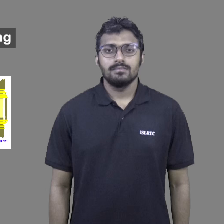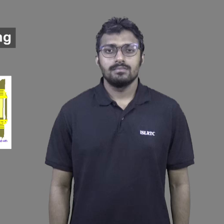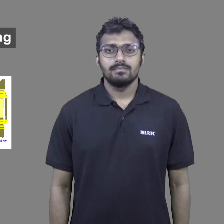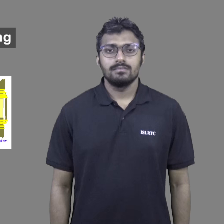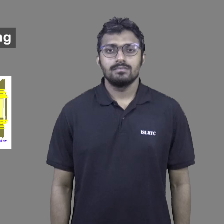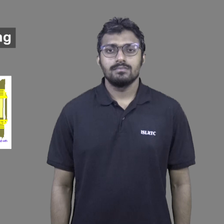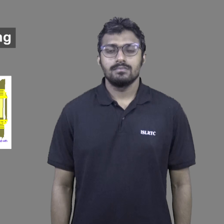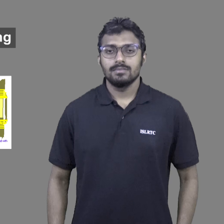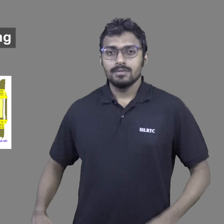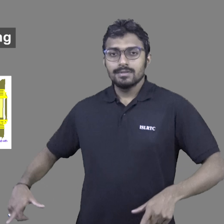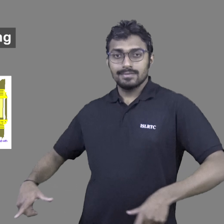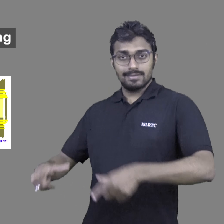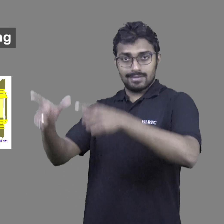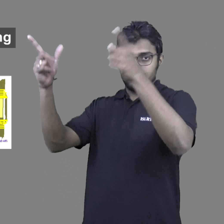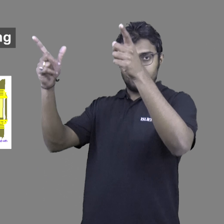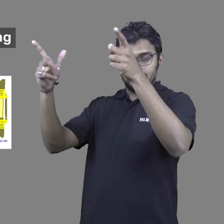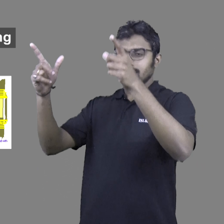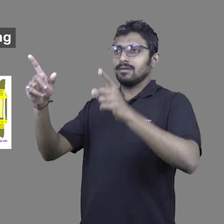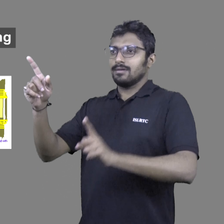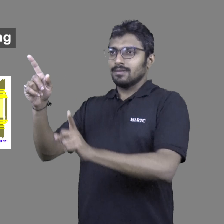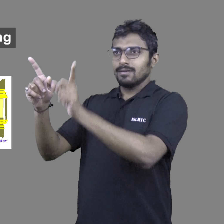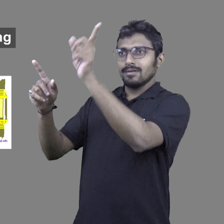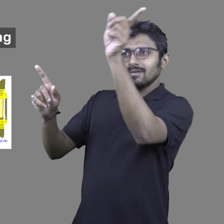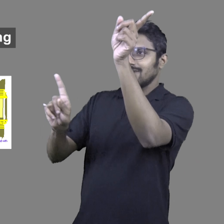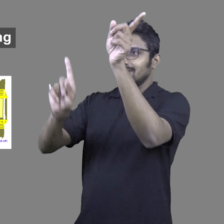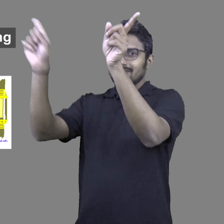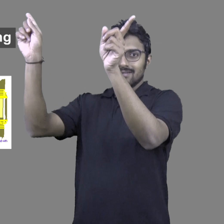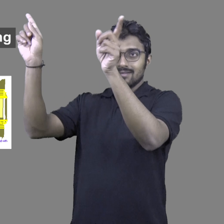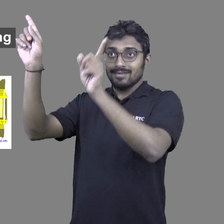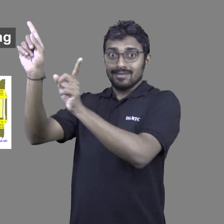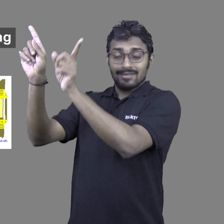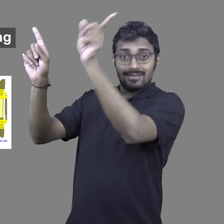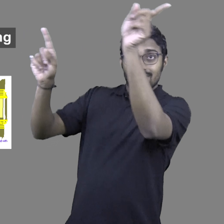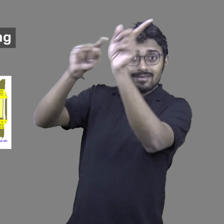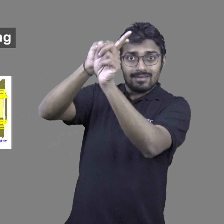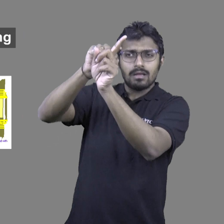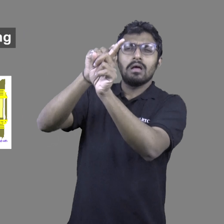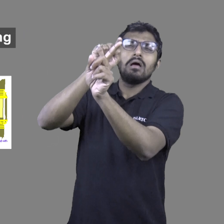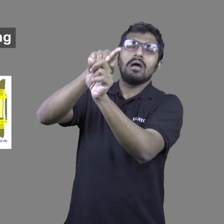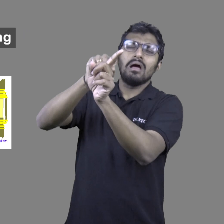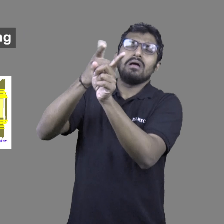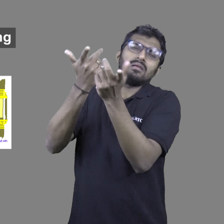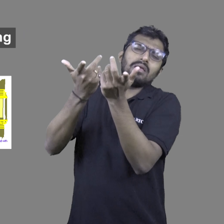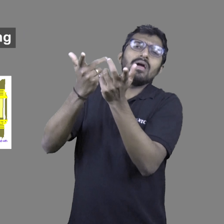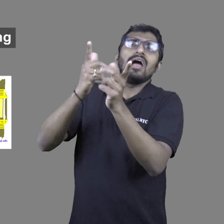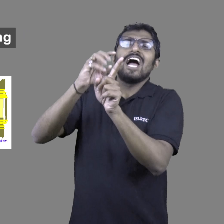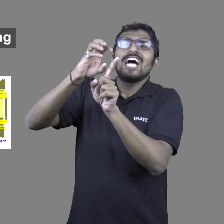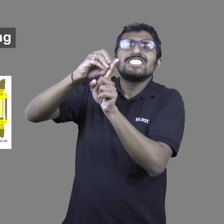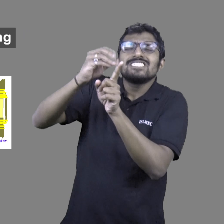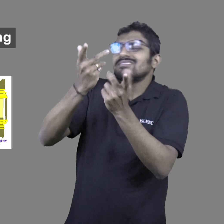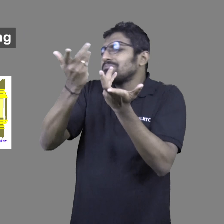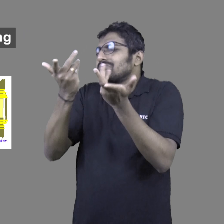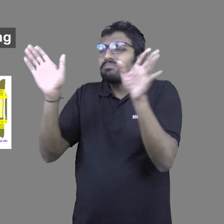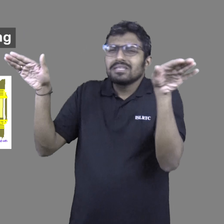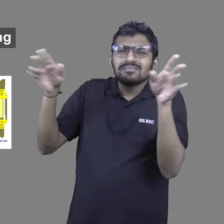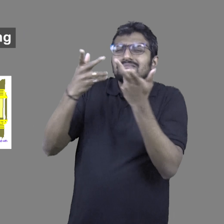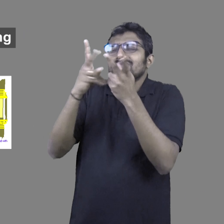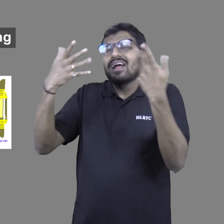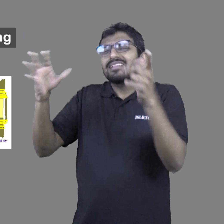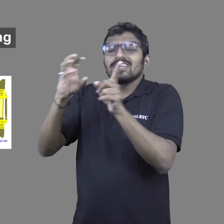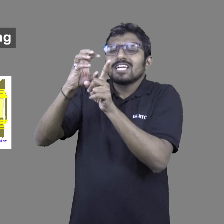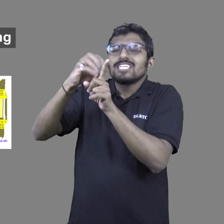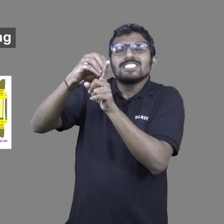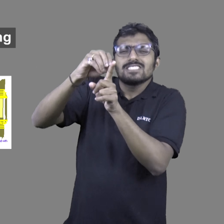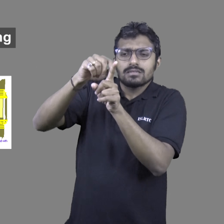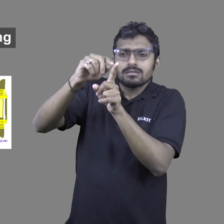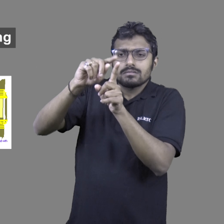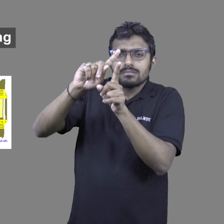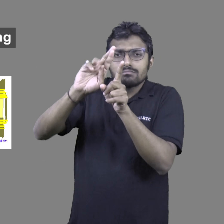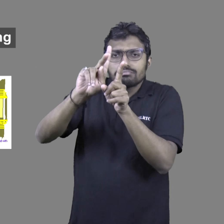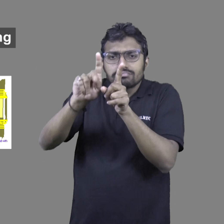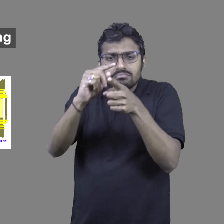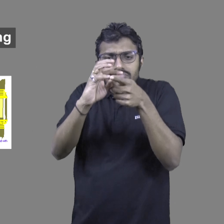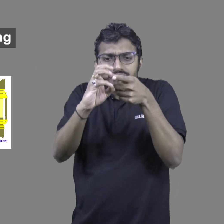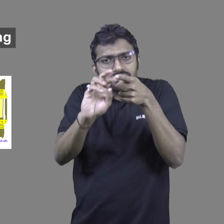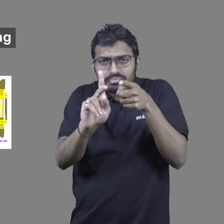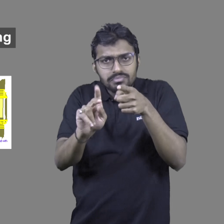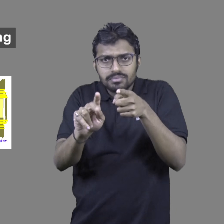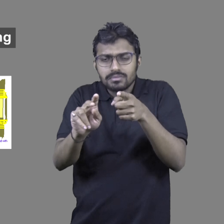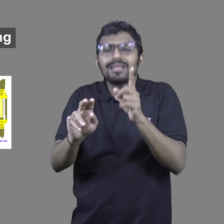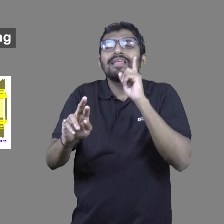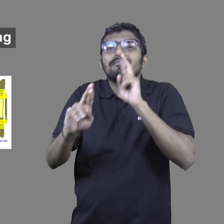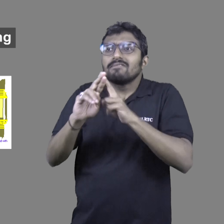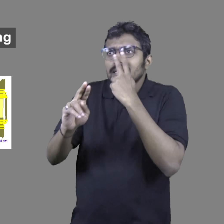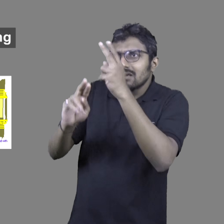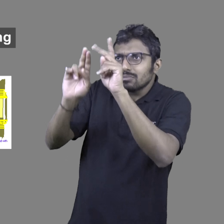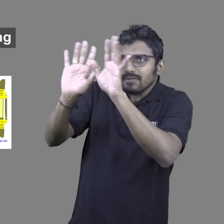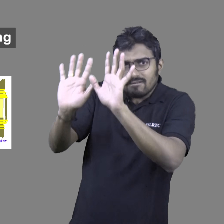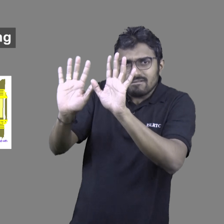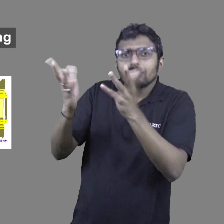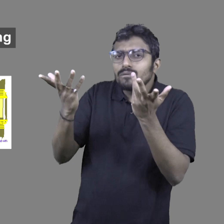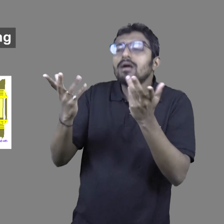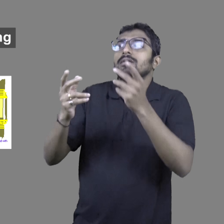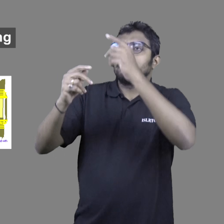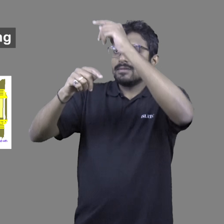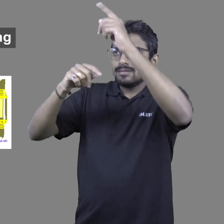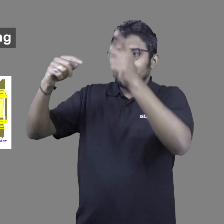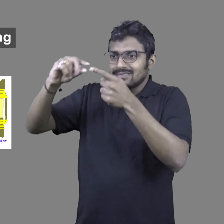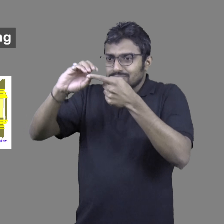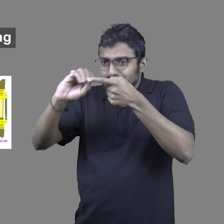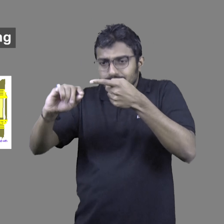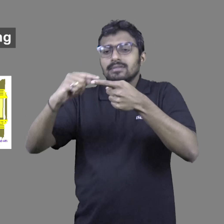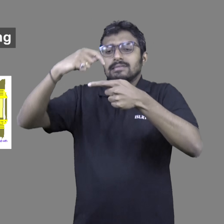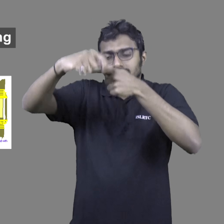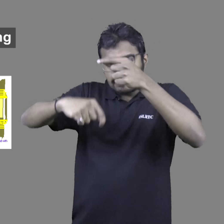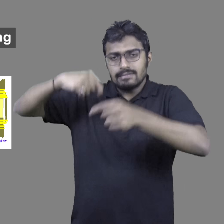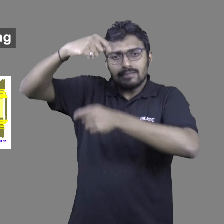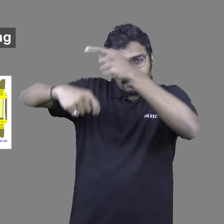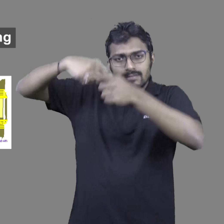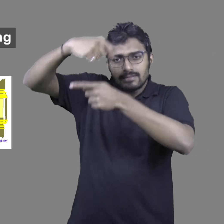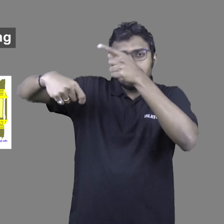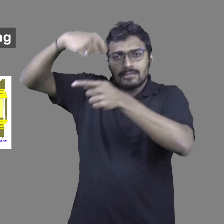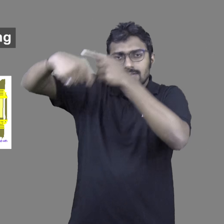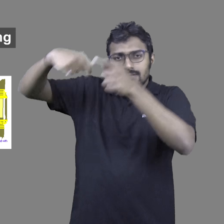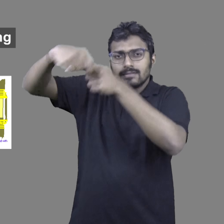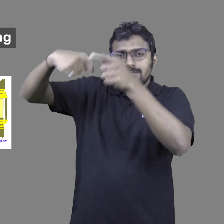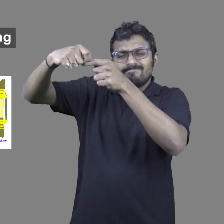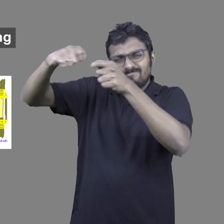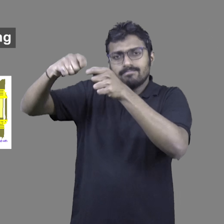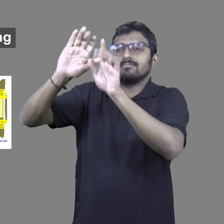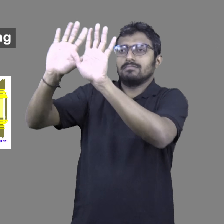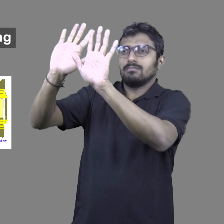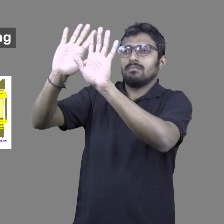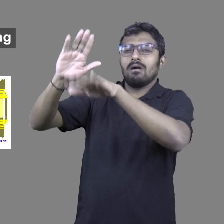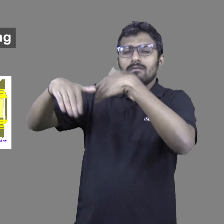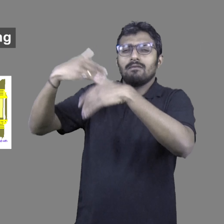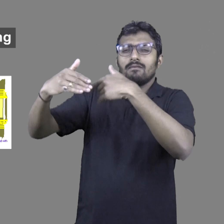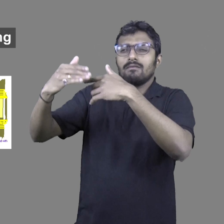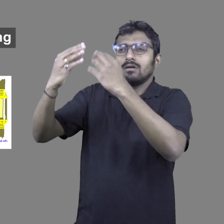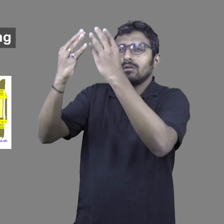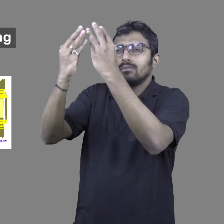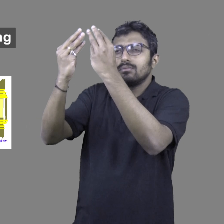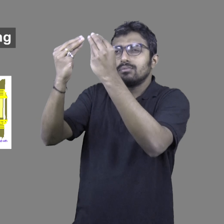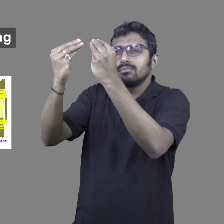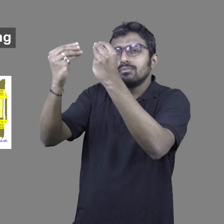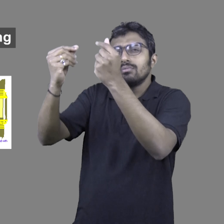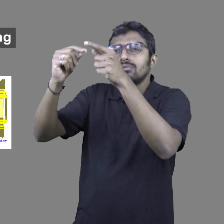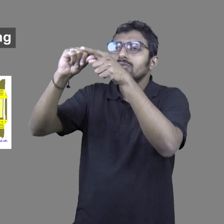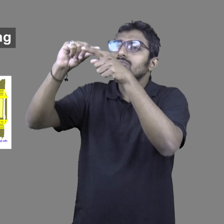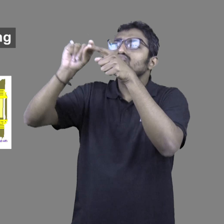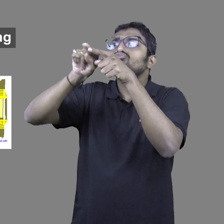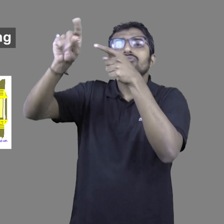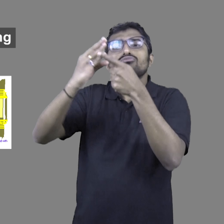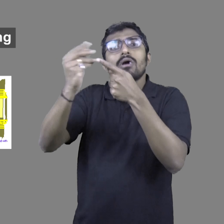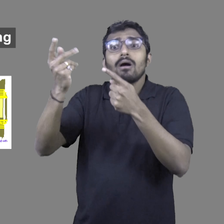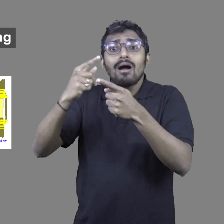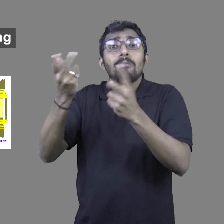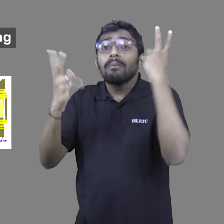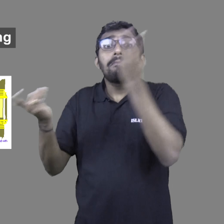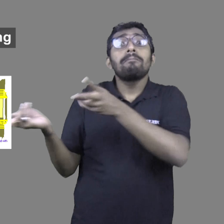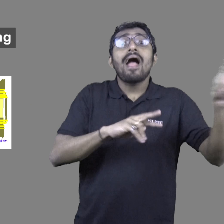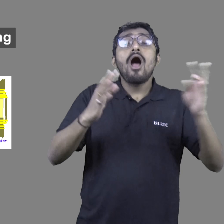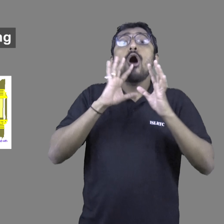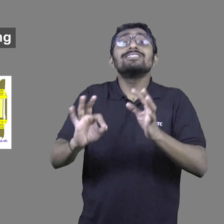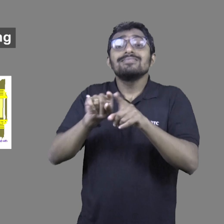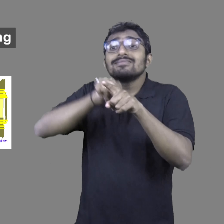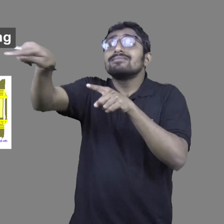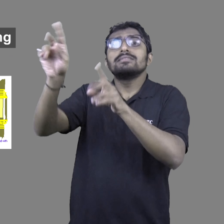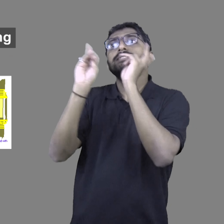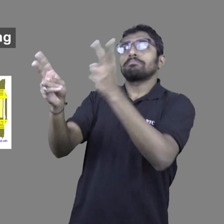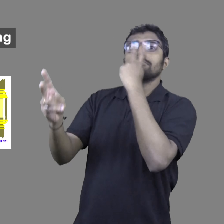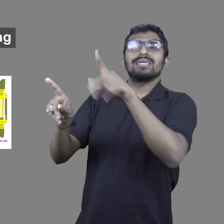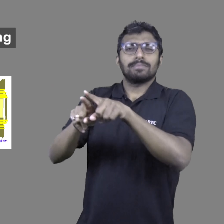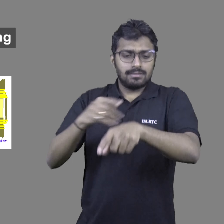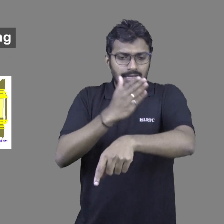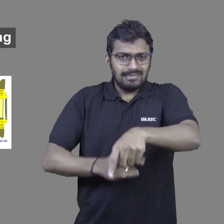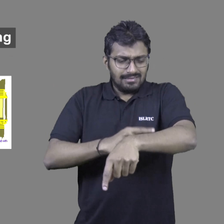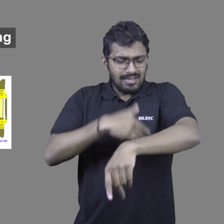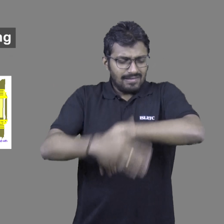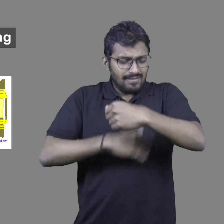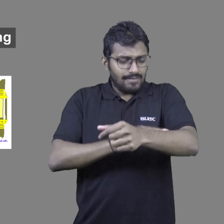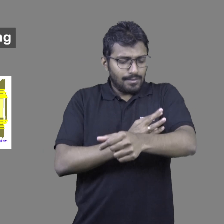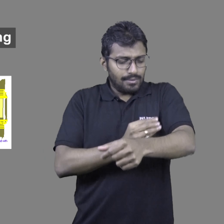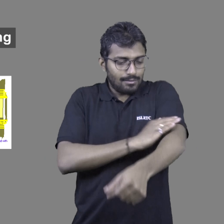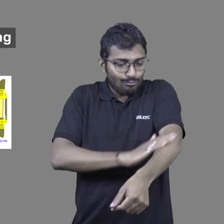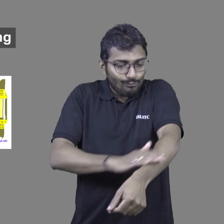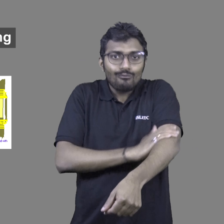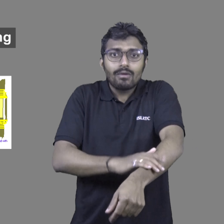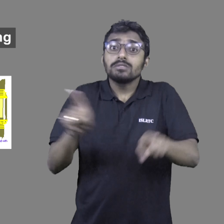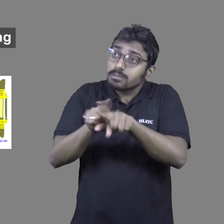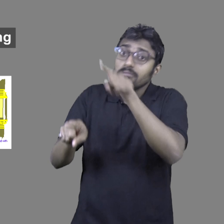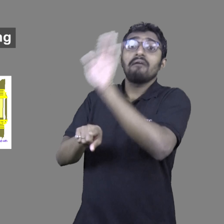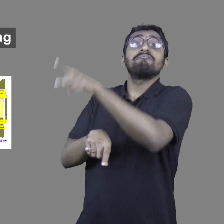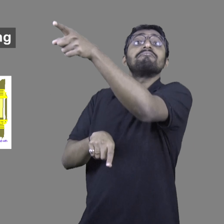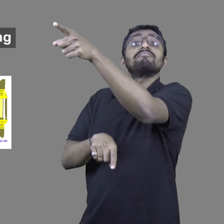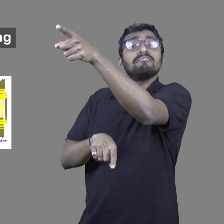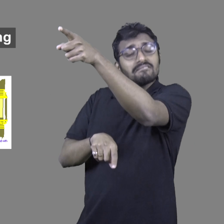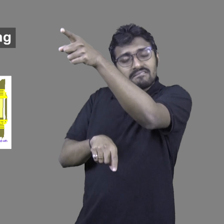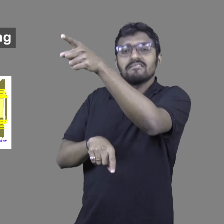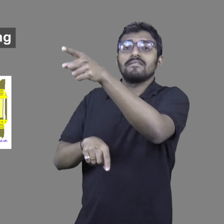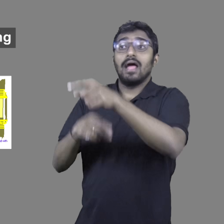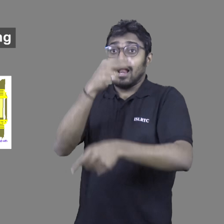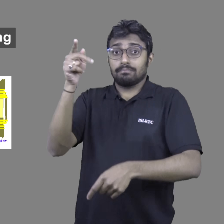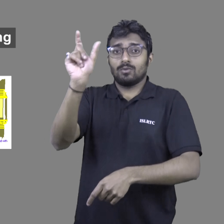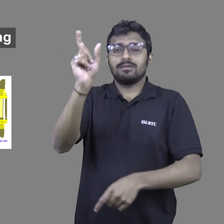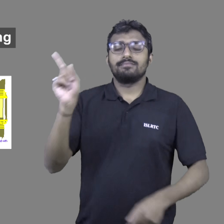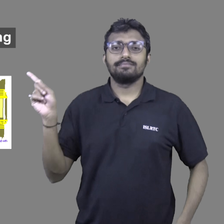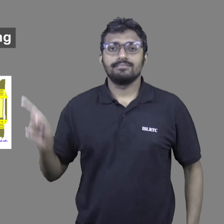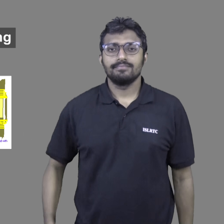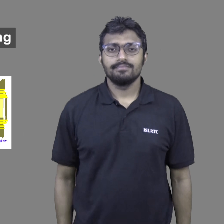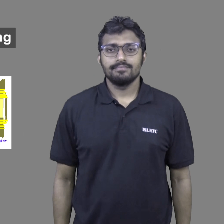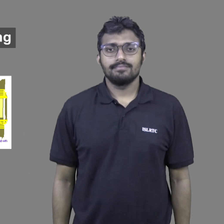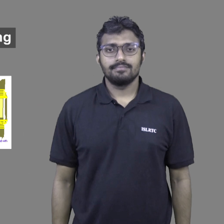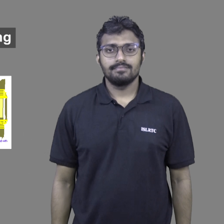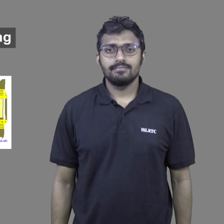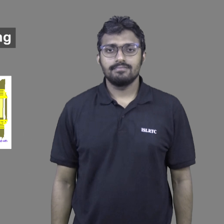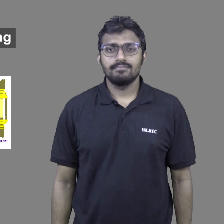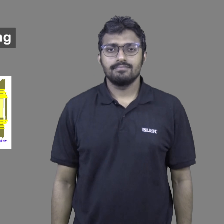Bridge Grafting